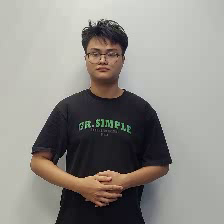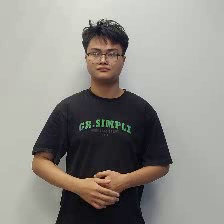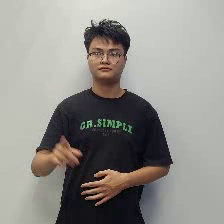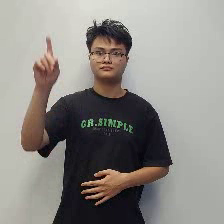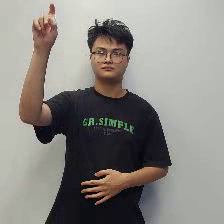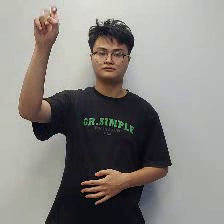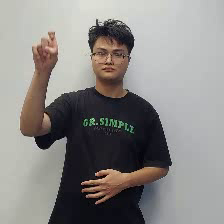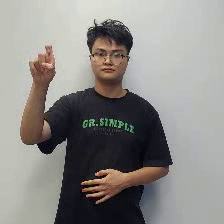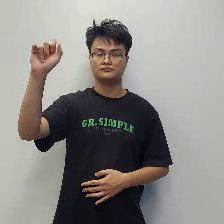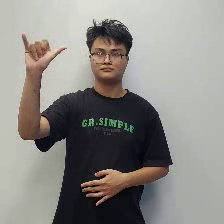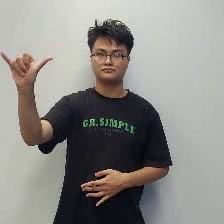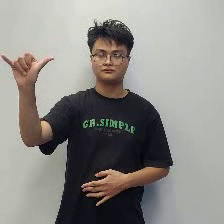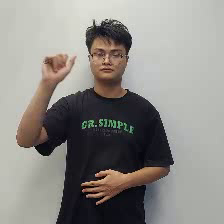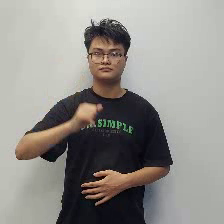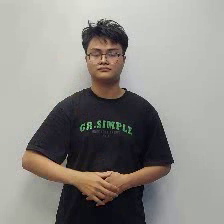Đồng ý